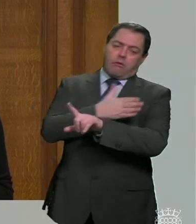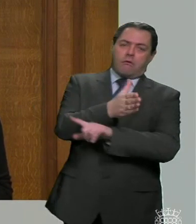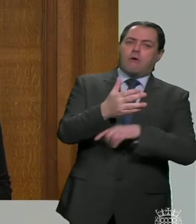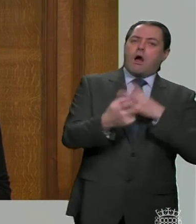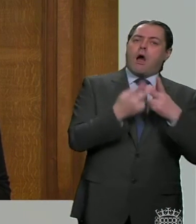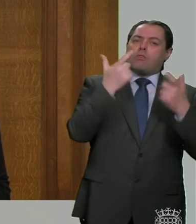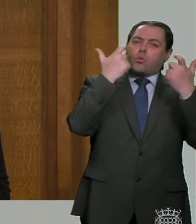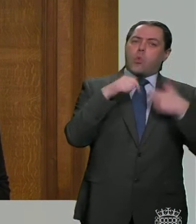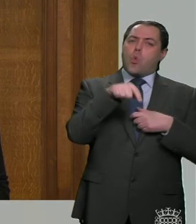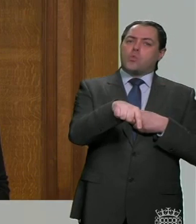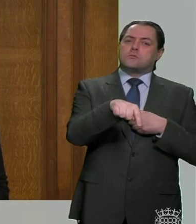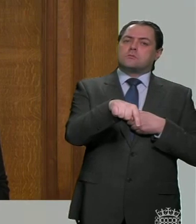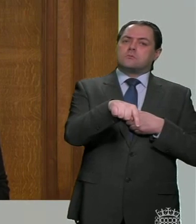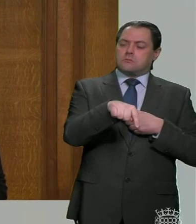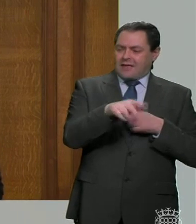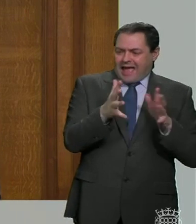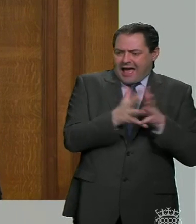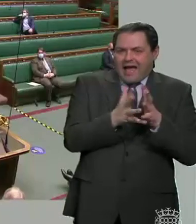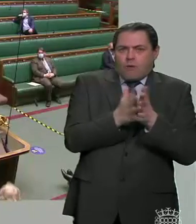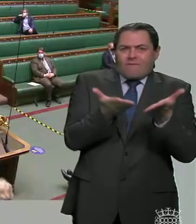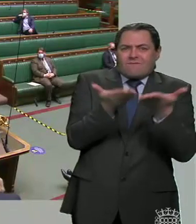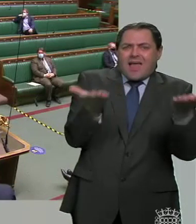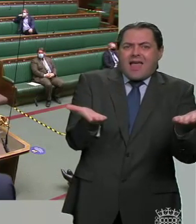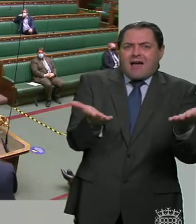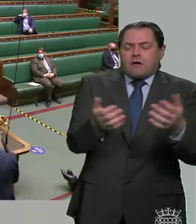Can the Prime Minister advise how they are meant to get justice?